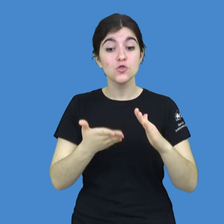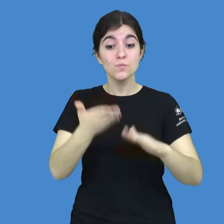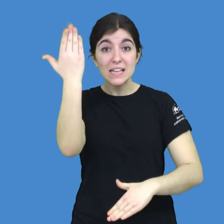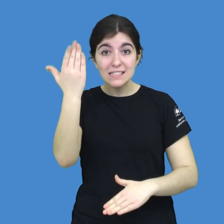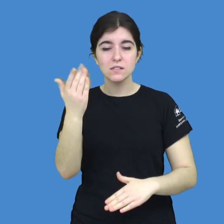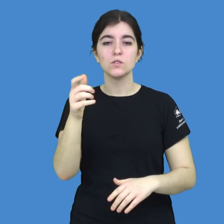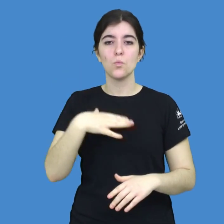superior